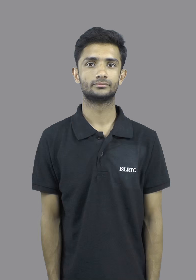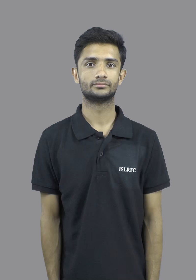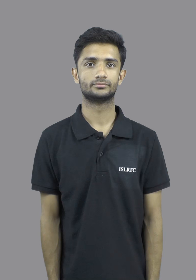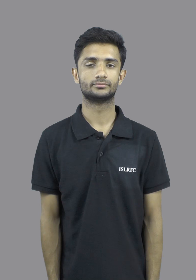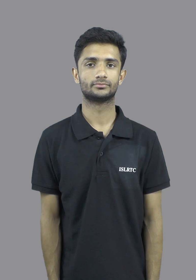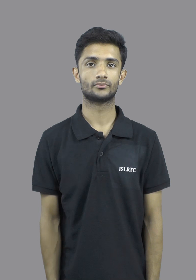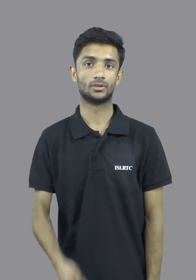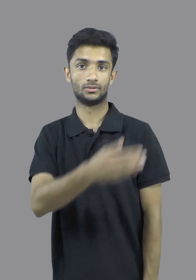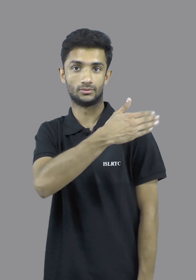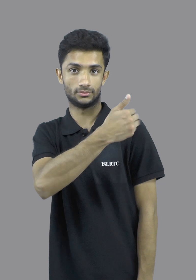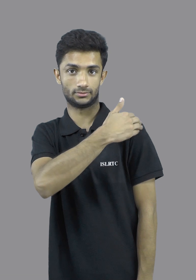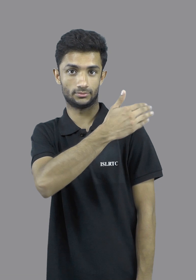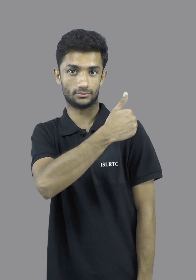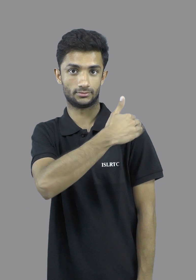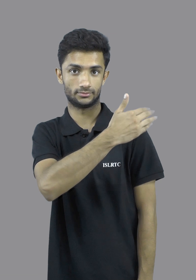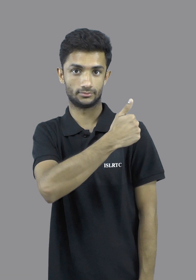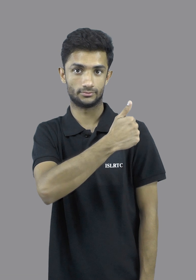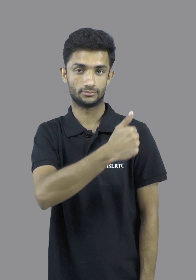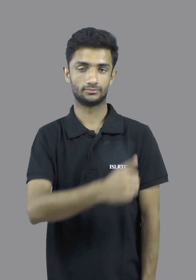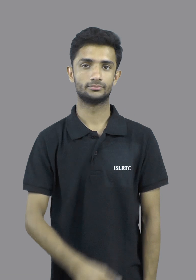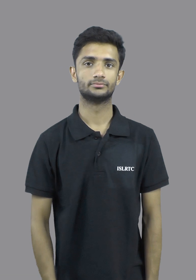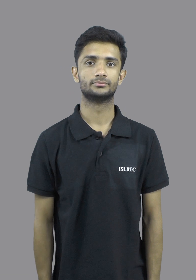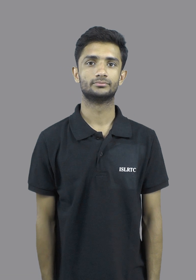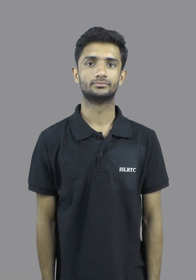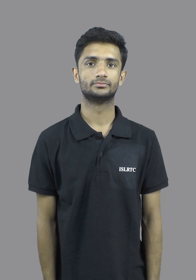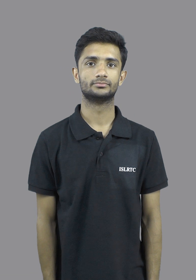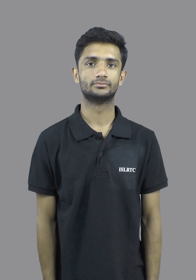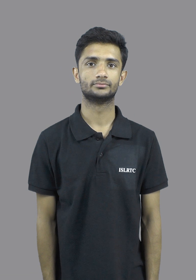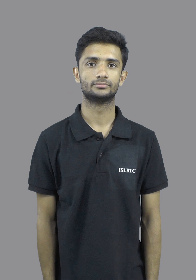Tap Call